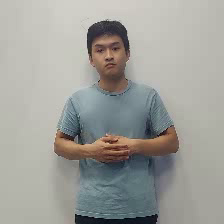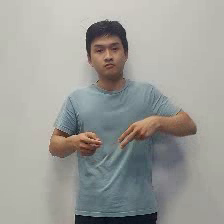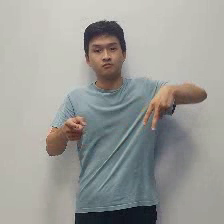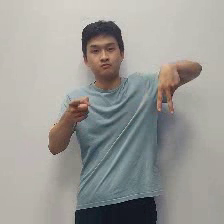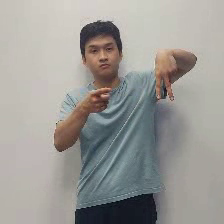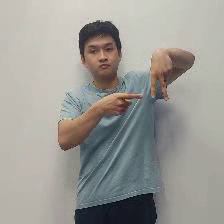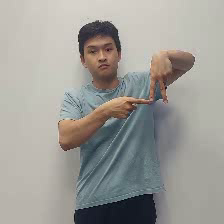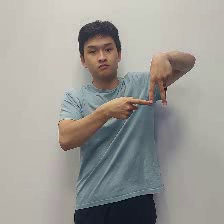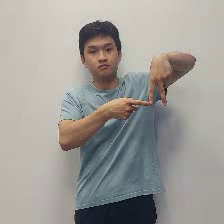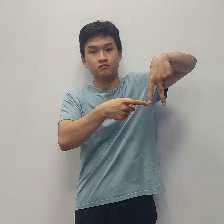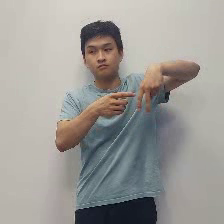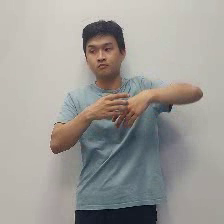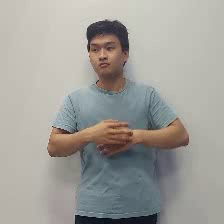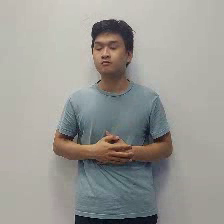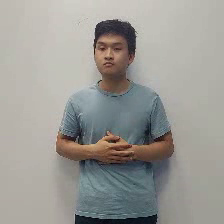Chân